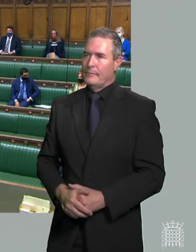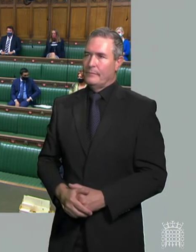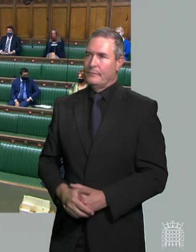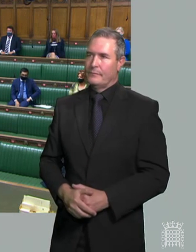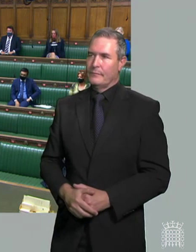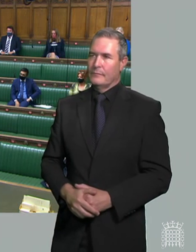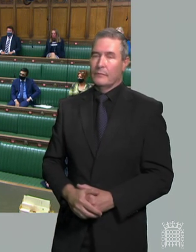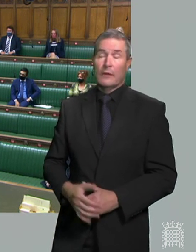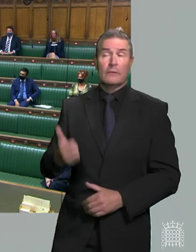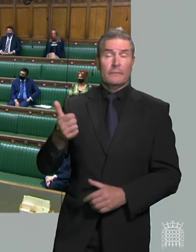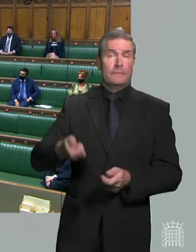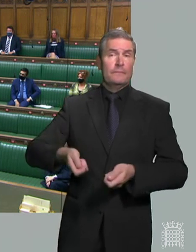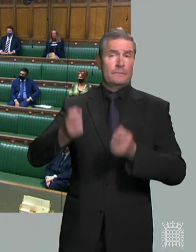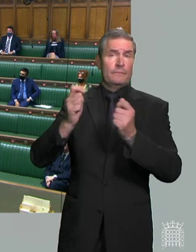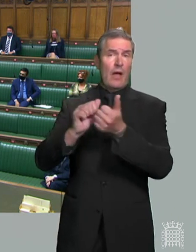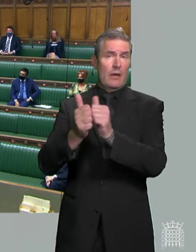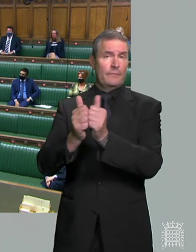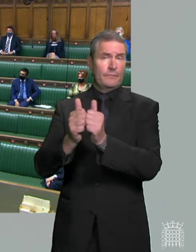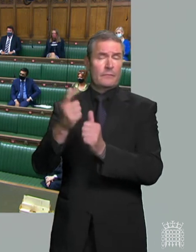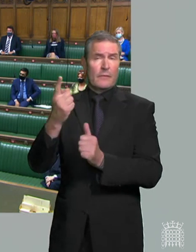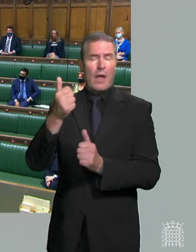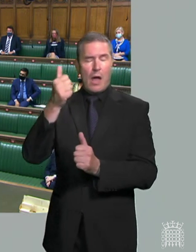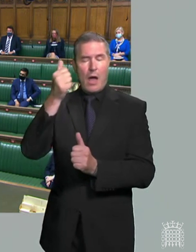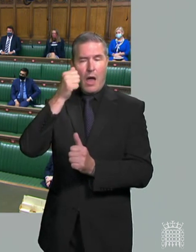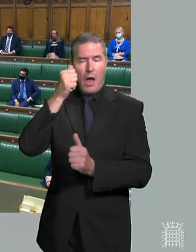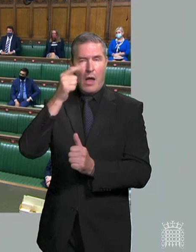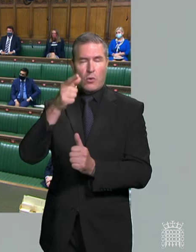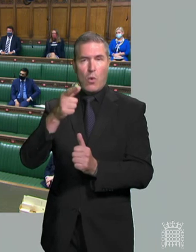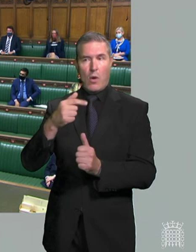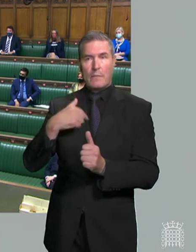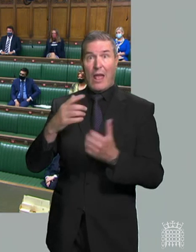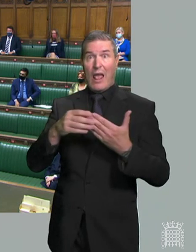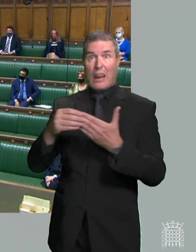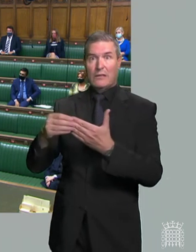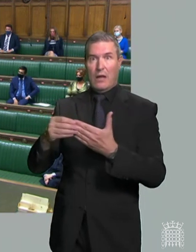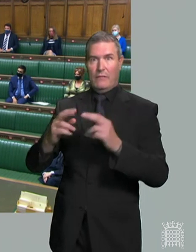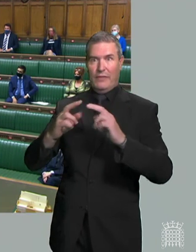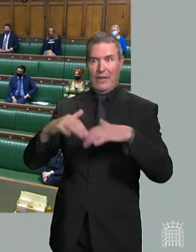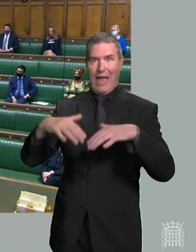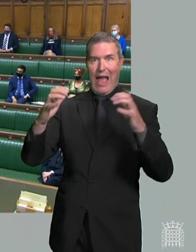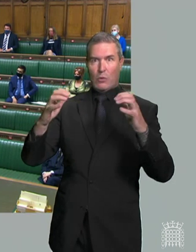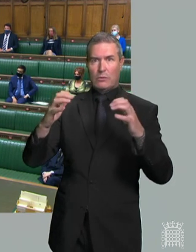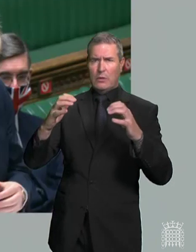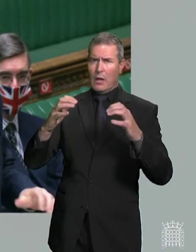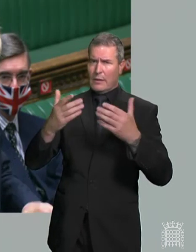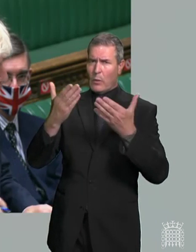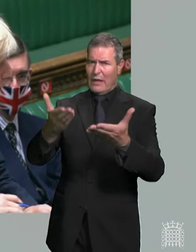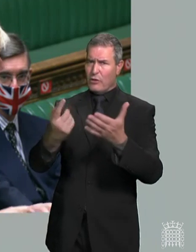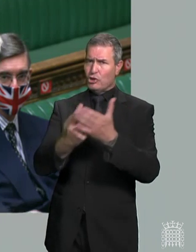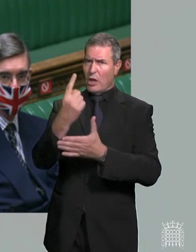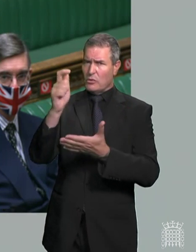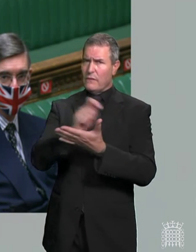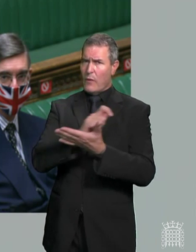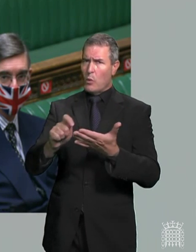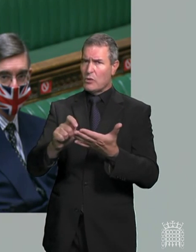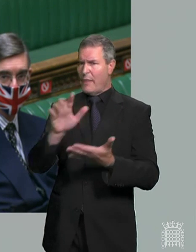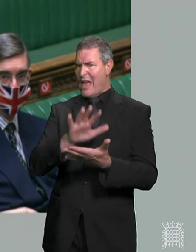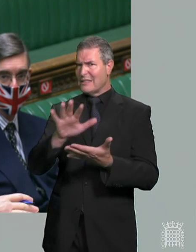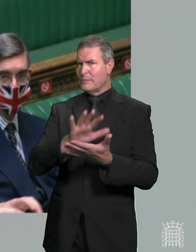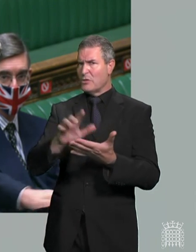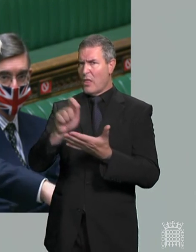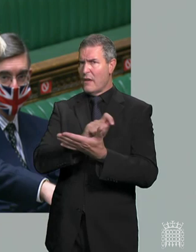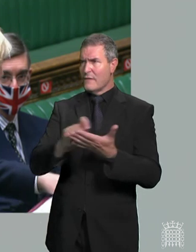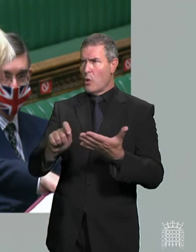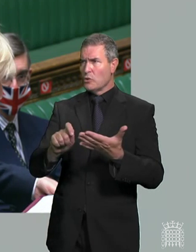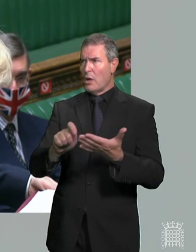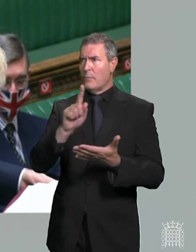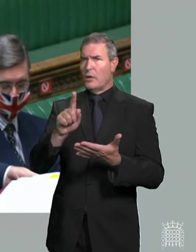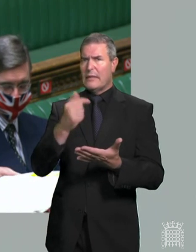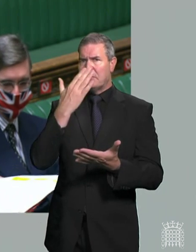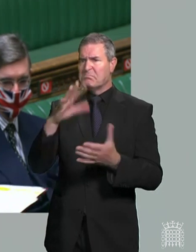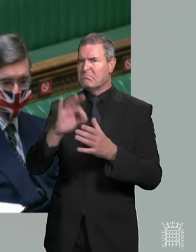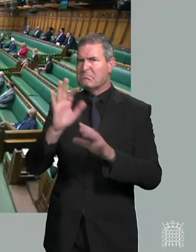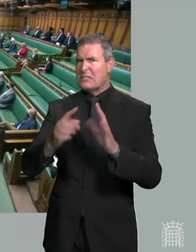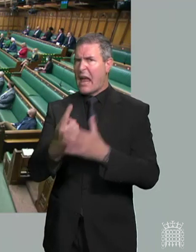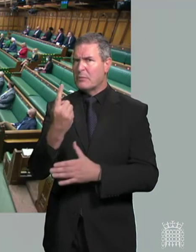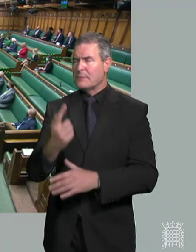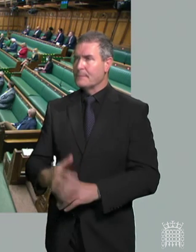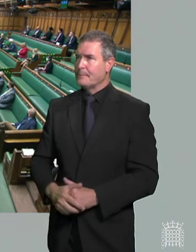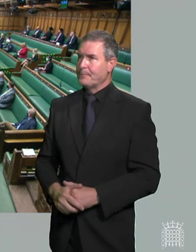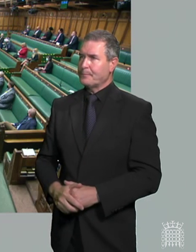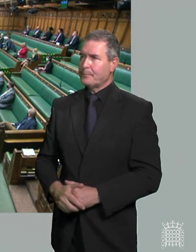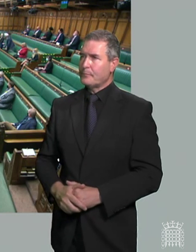I am grateful to my right honourable Friend, but I am assured by my right honourable Friend the Leader of the House that the House was given a chance to vote on this matter in the estimates votes, but it mysteriously chose not to.